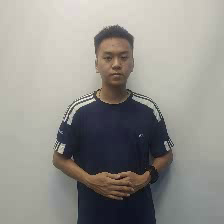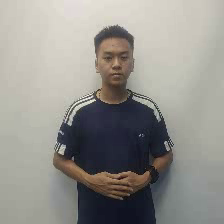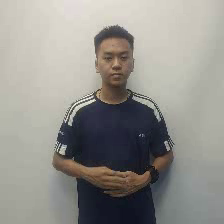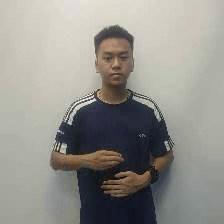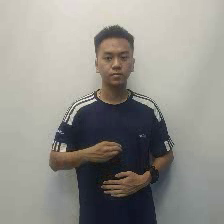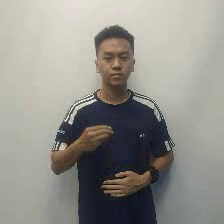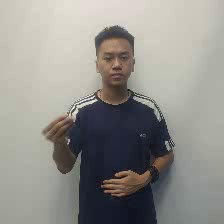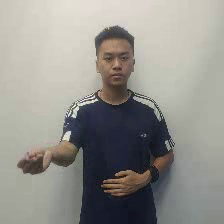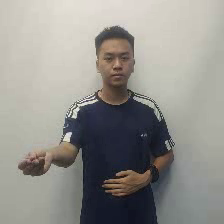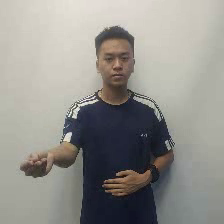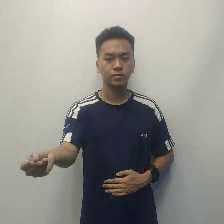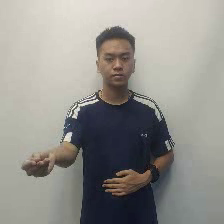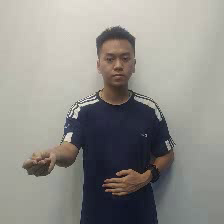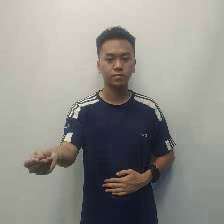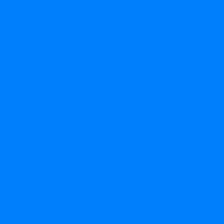Mua